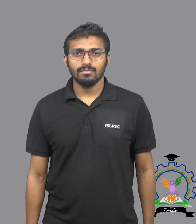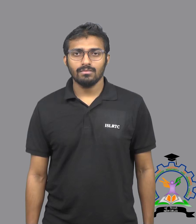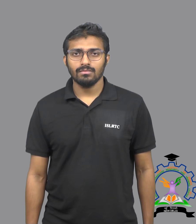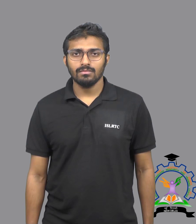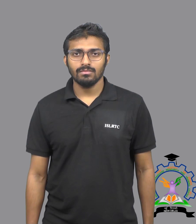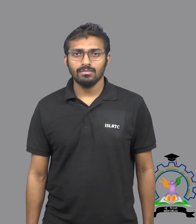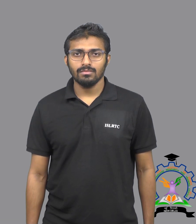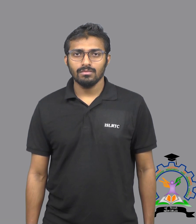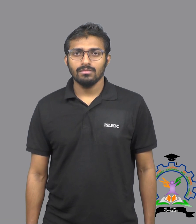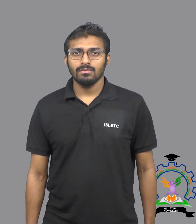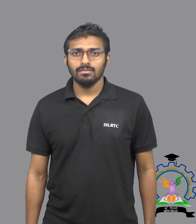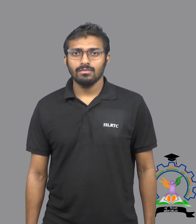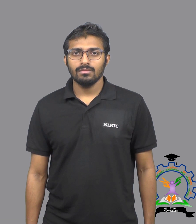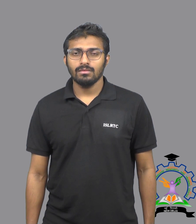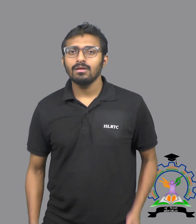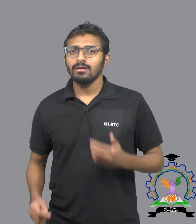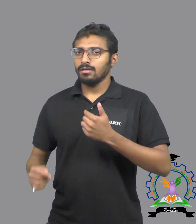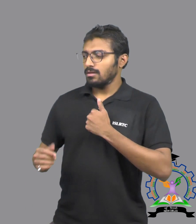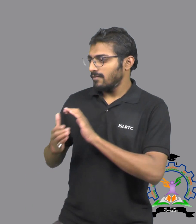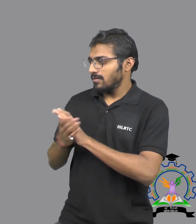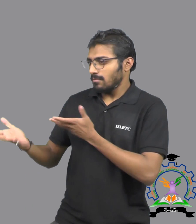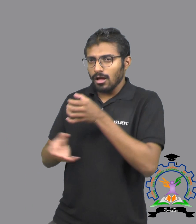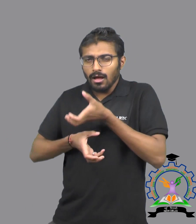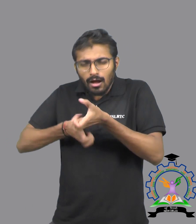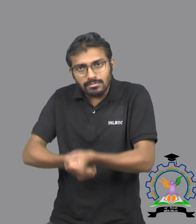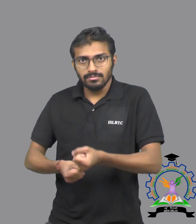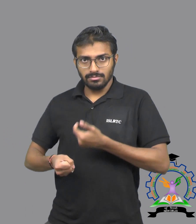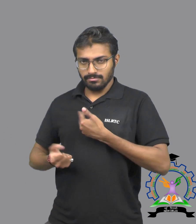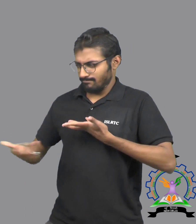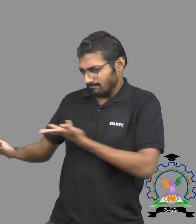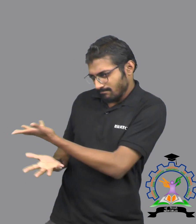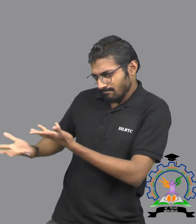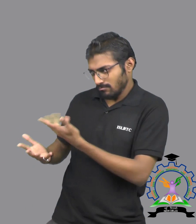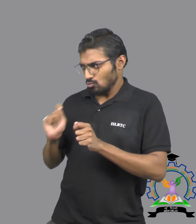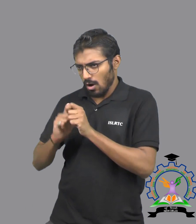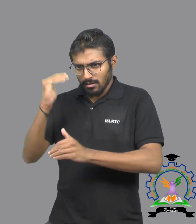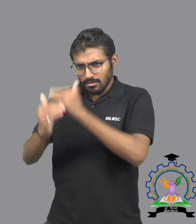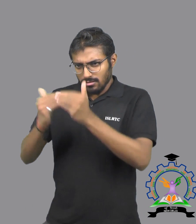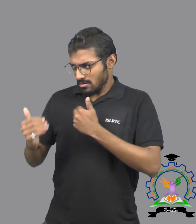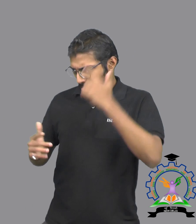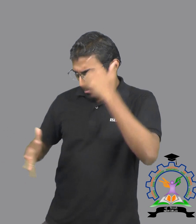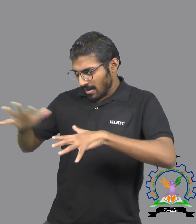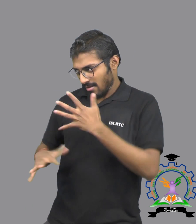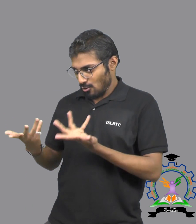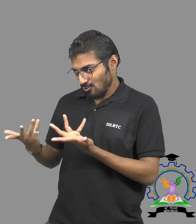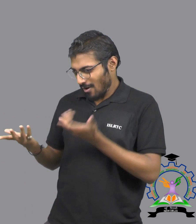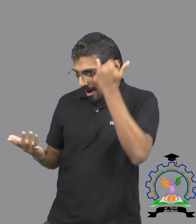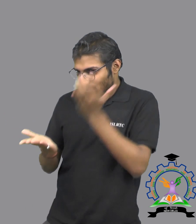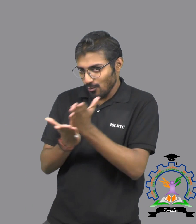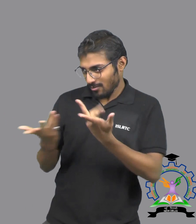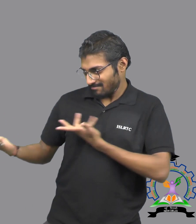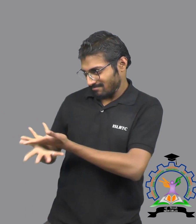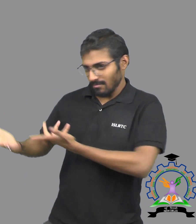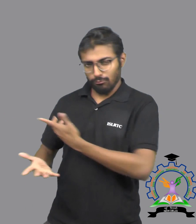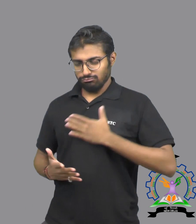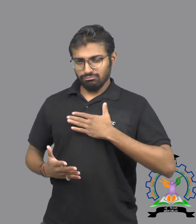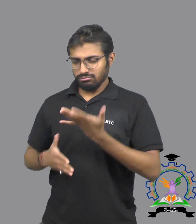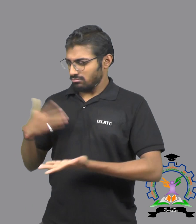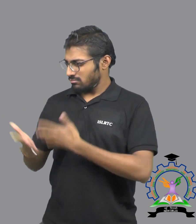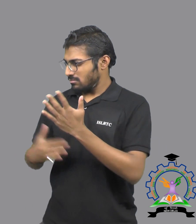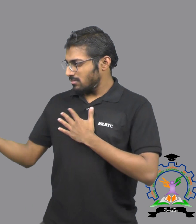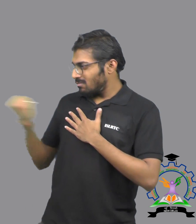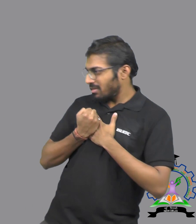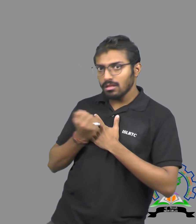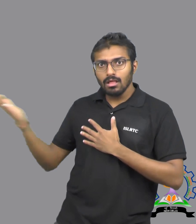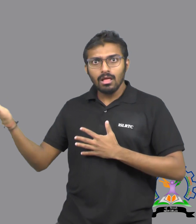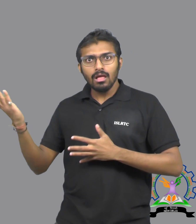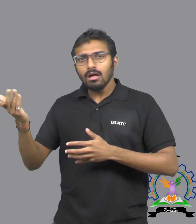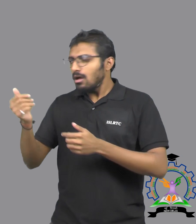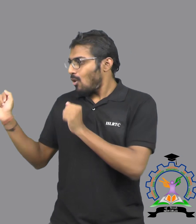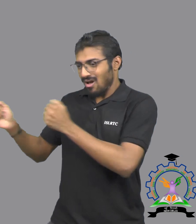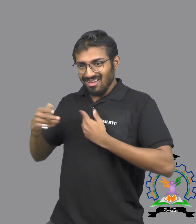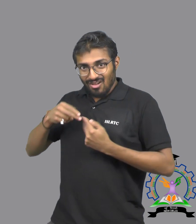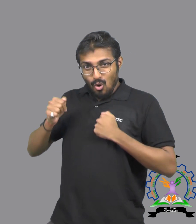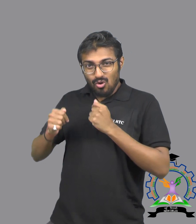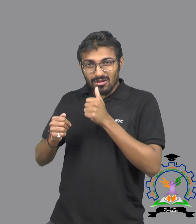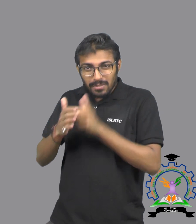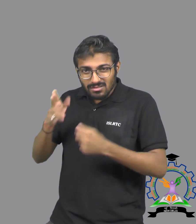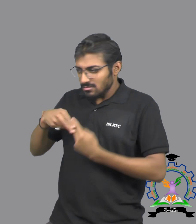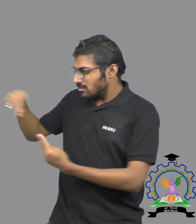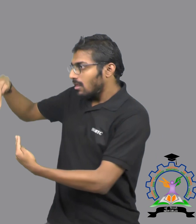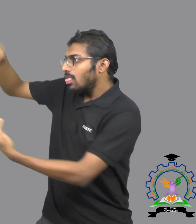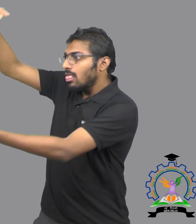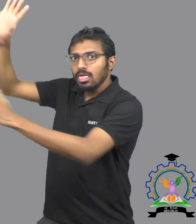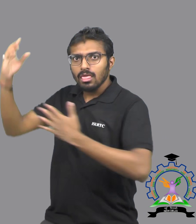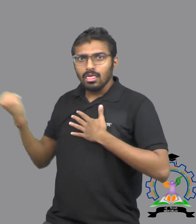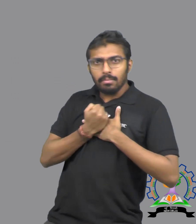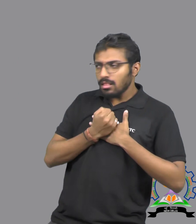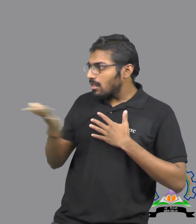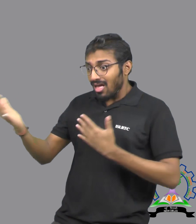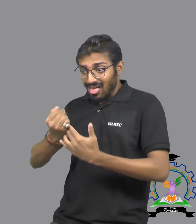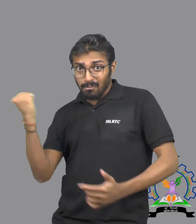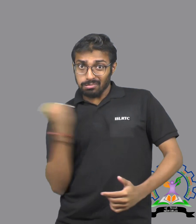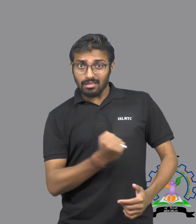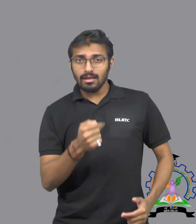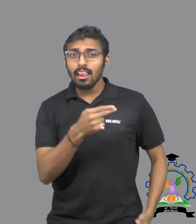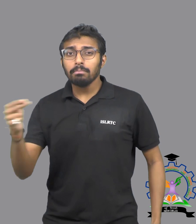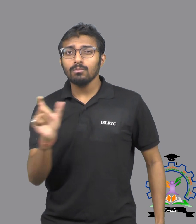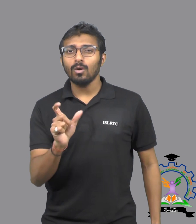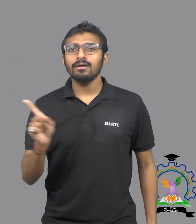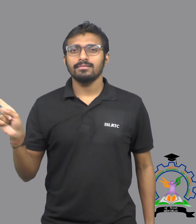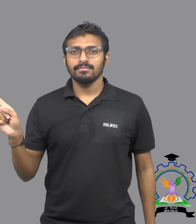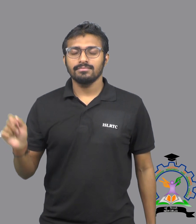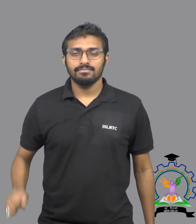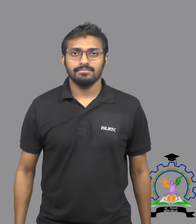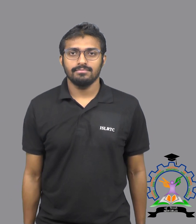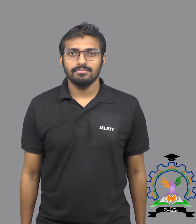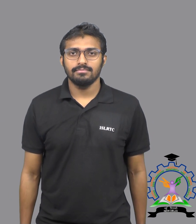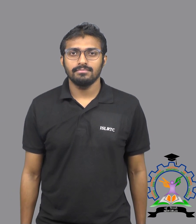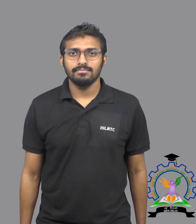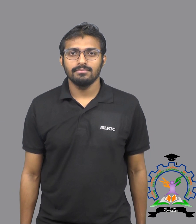Betray or Deceive